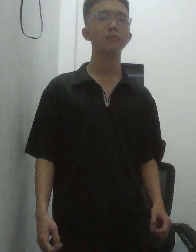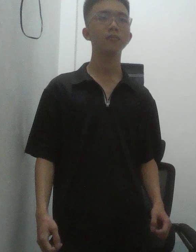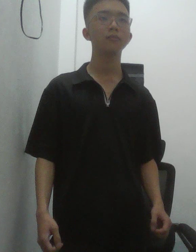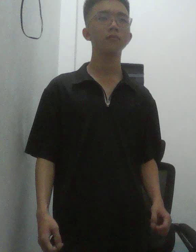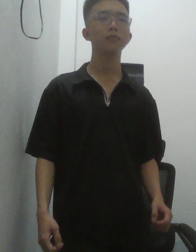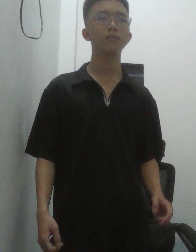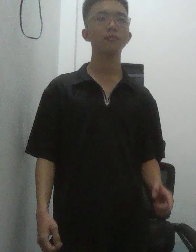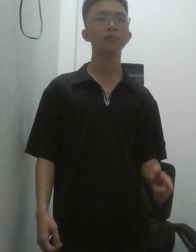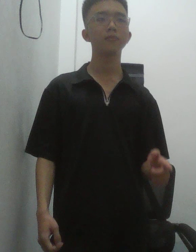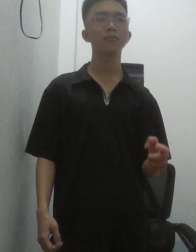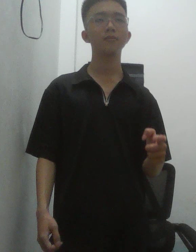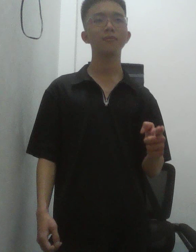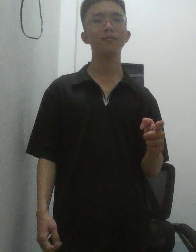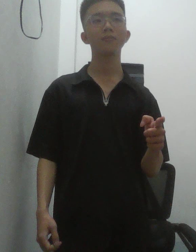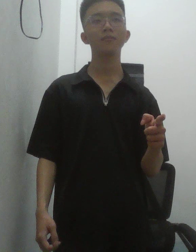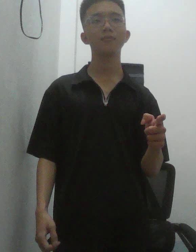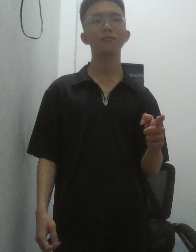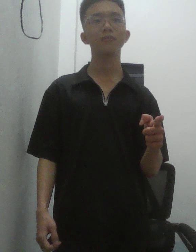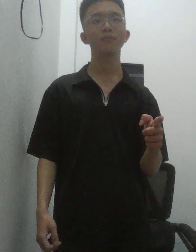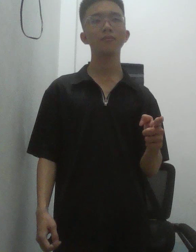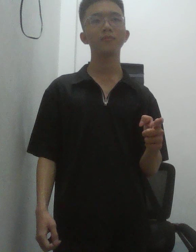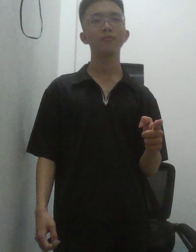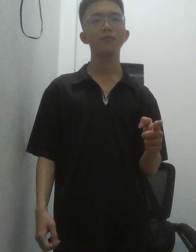ban